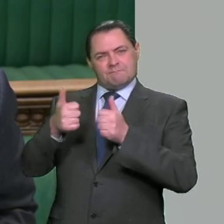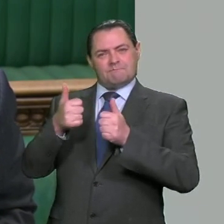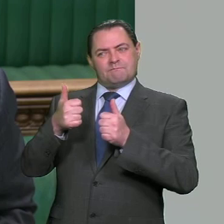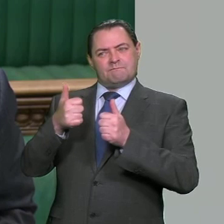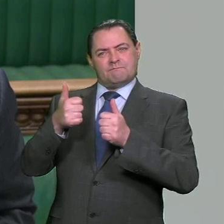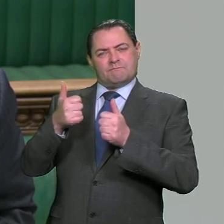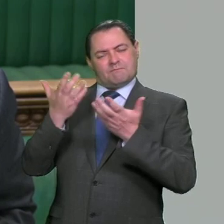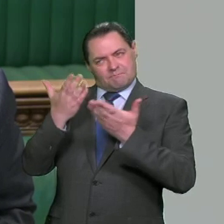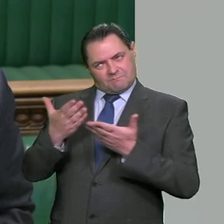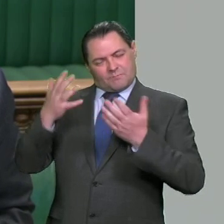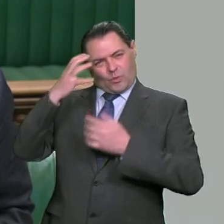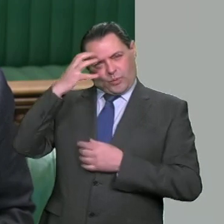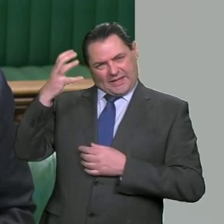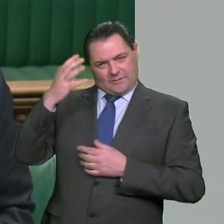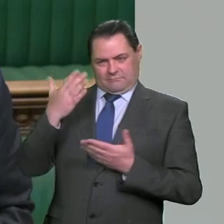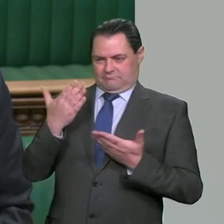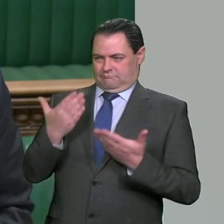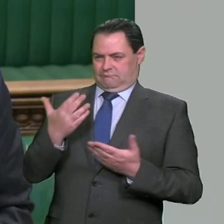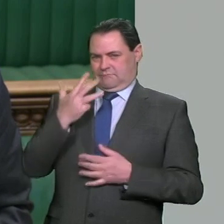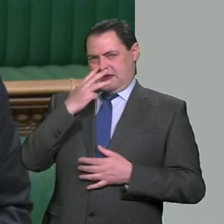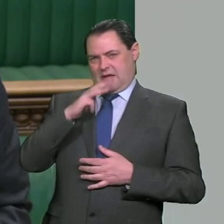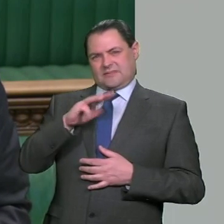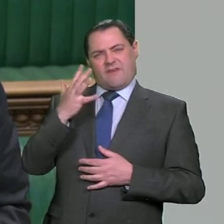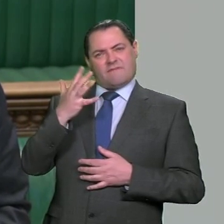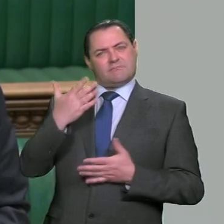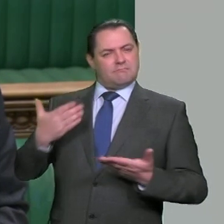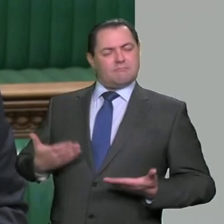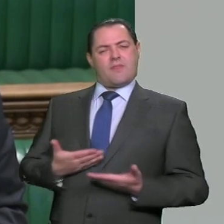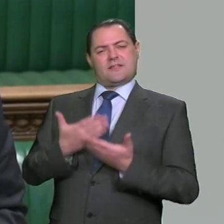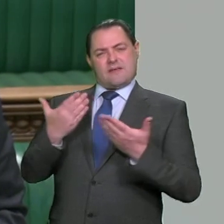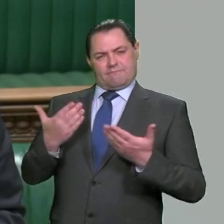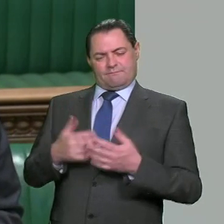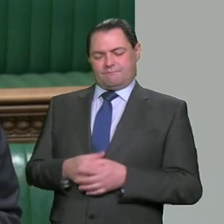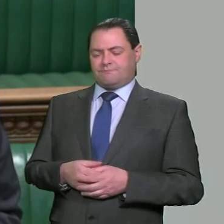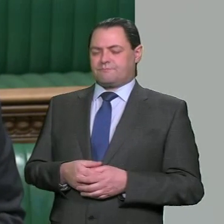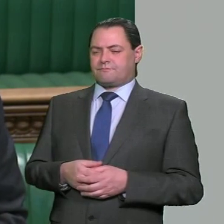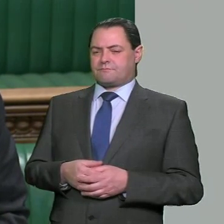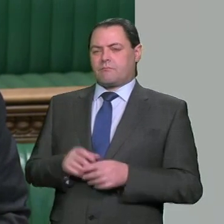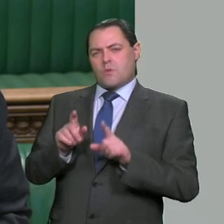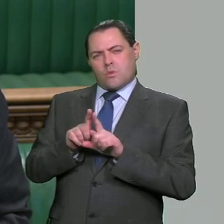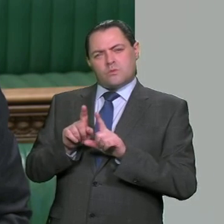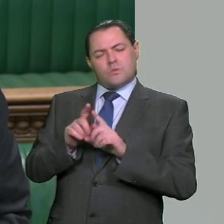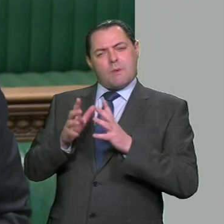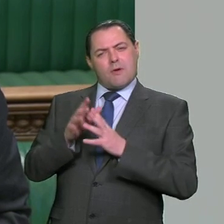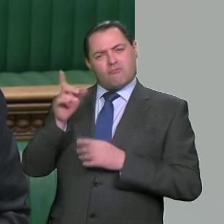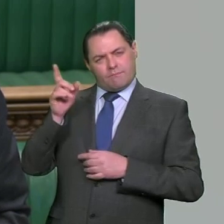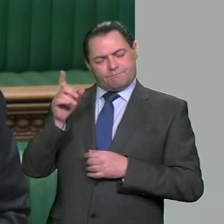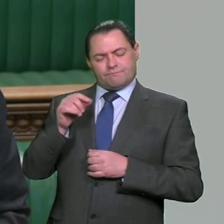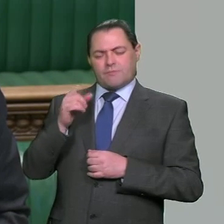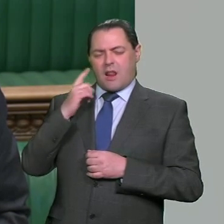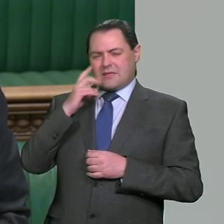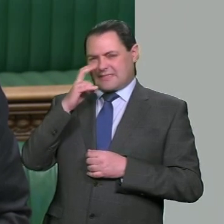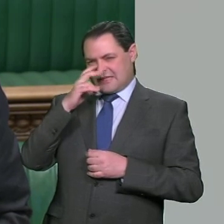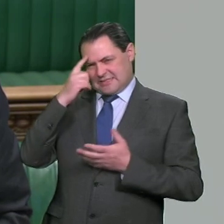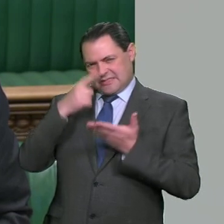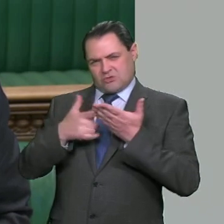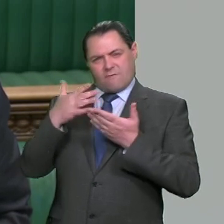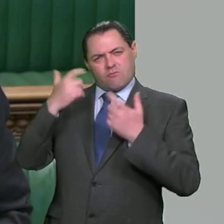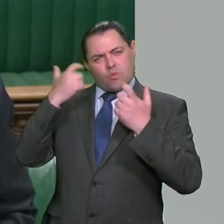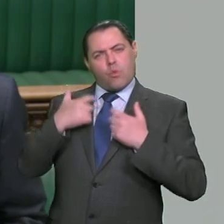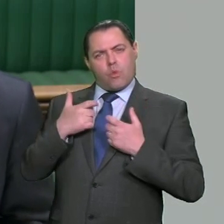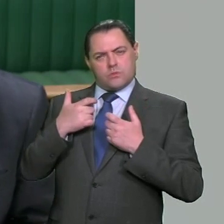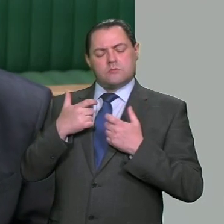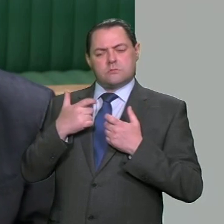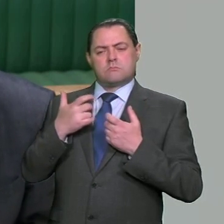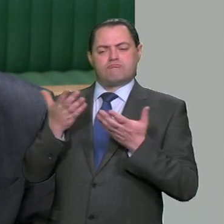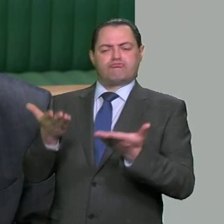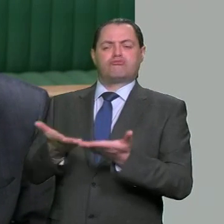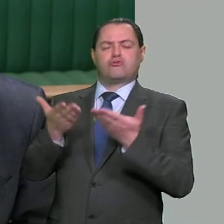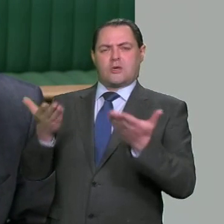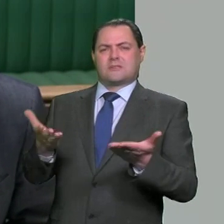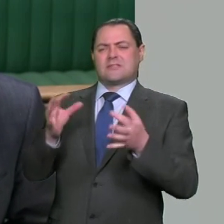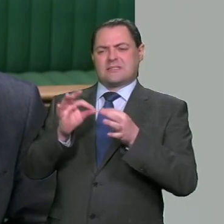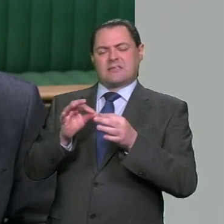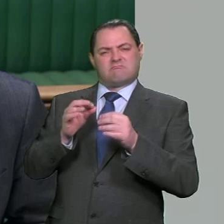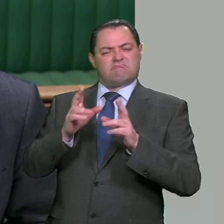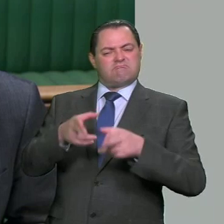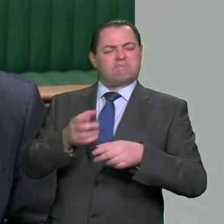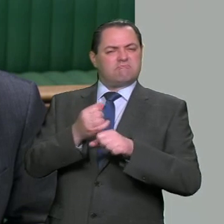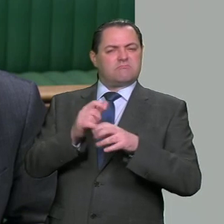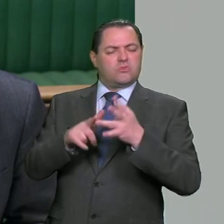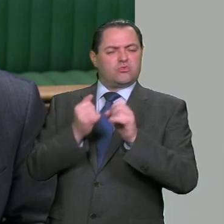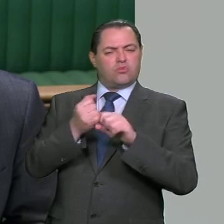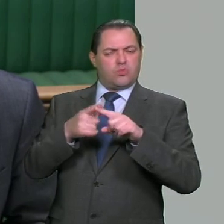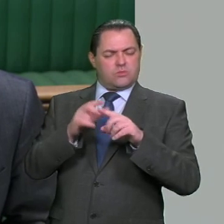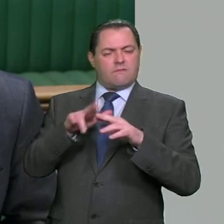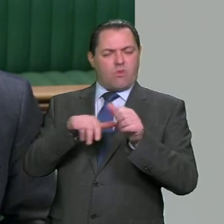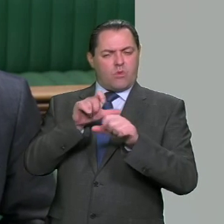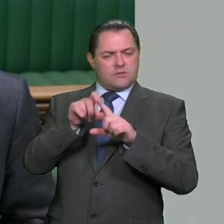Last night’s verdict in Minneapolis delivered justice for the family and friends of George Floyd, and I know that the thoughts of the whole House remain with them.